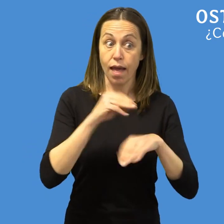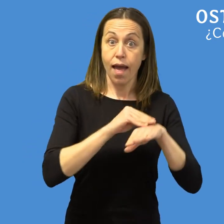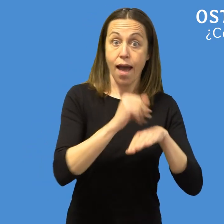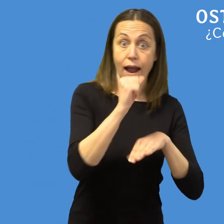alcohol